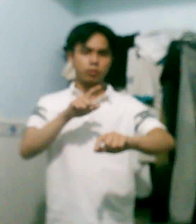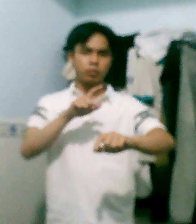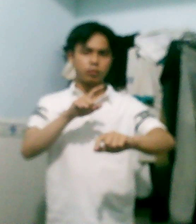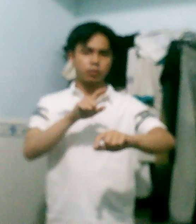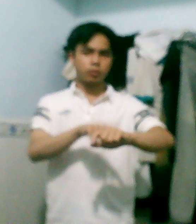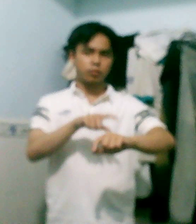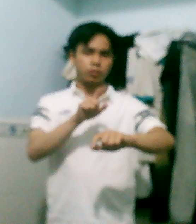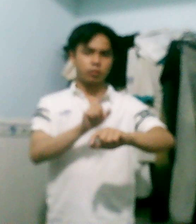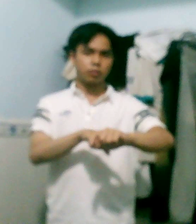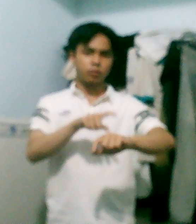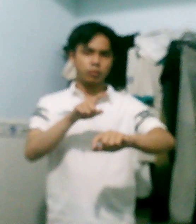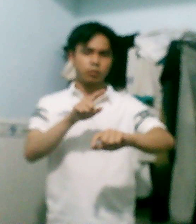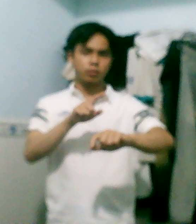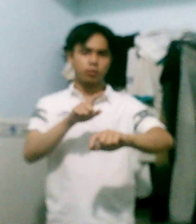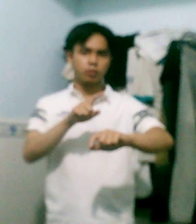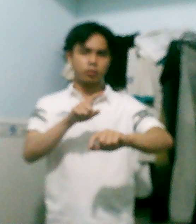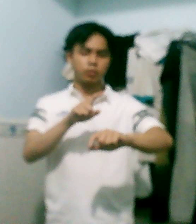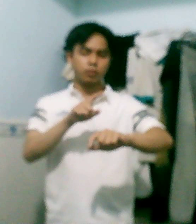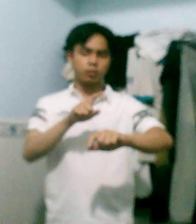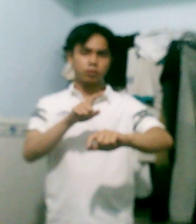gio